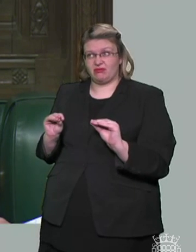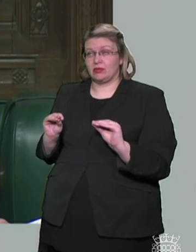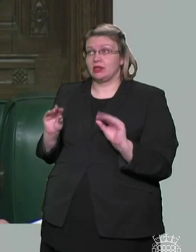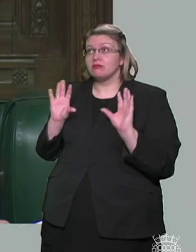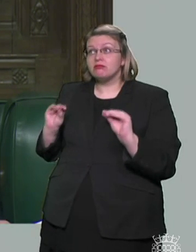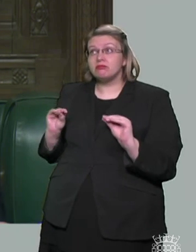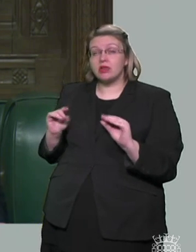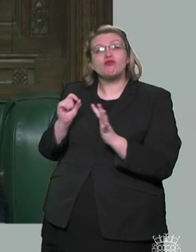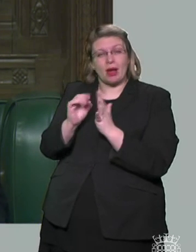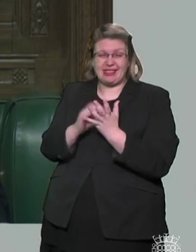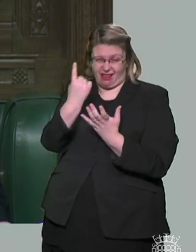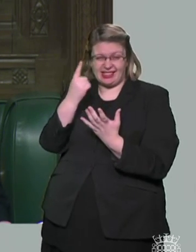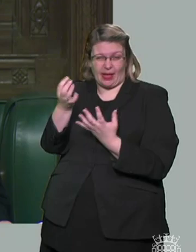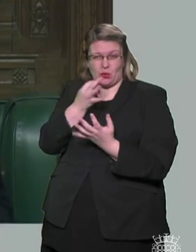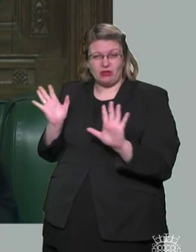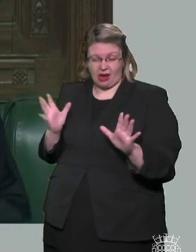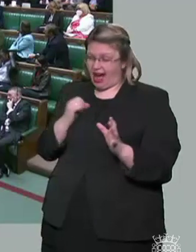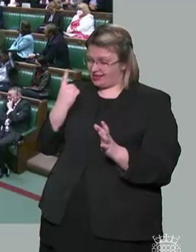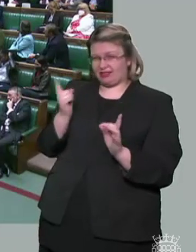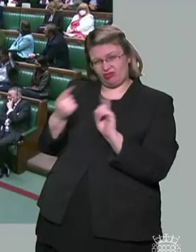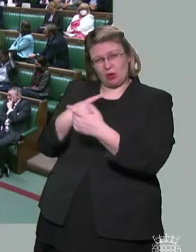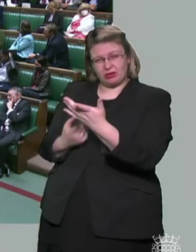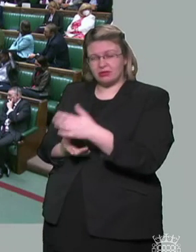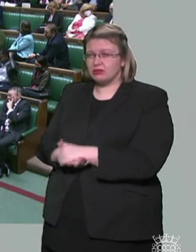I think the Prime Minister has got the gist of it, because I certainly have.